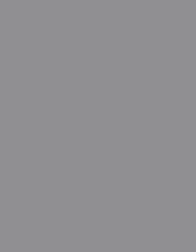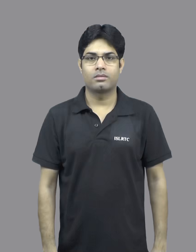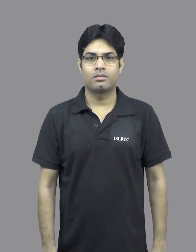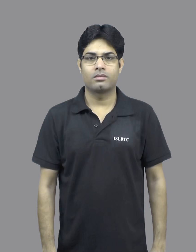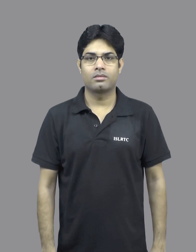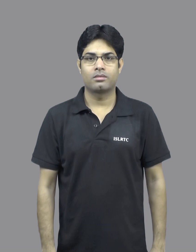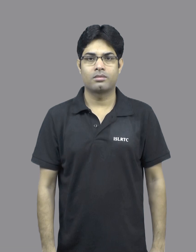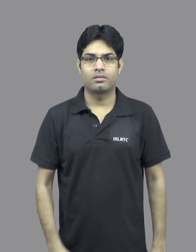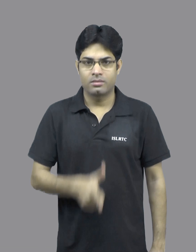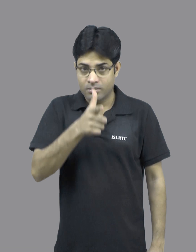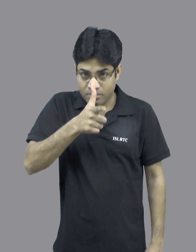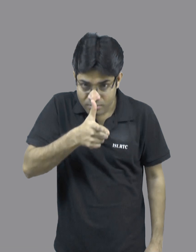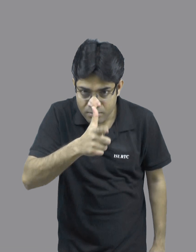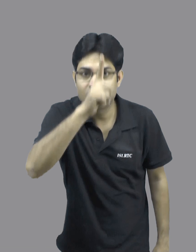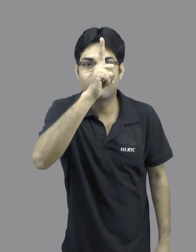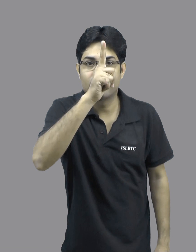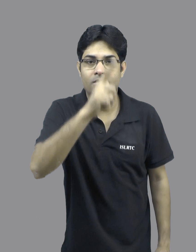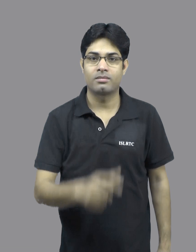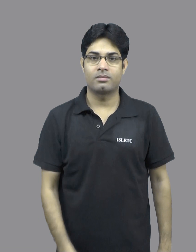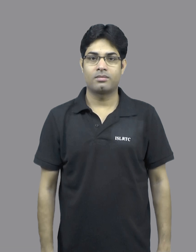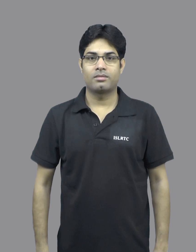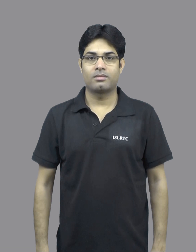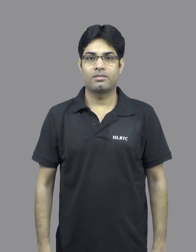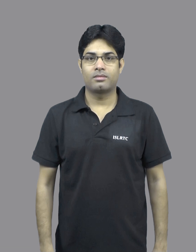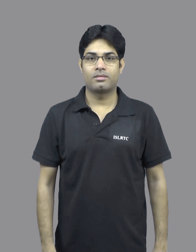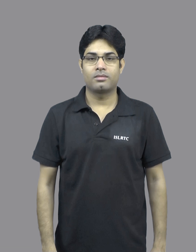Rhinoceros